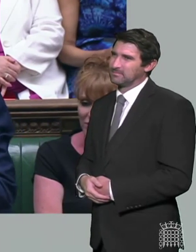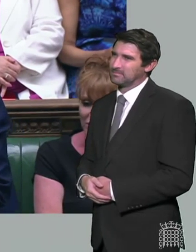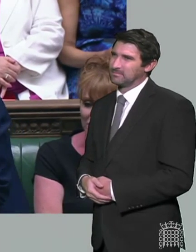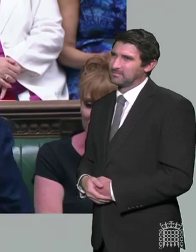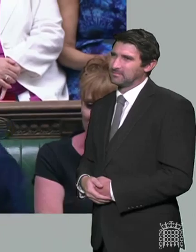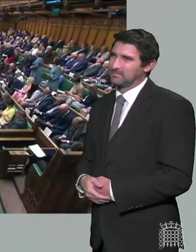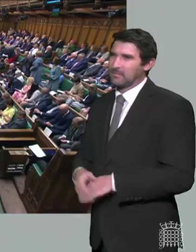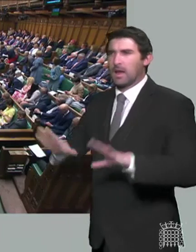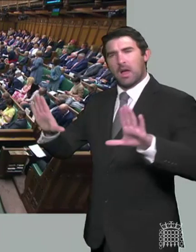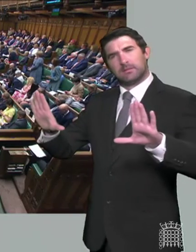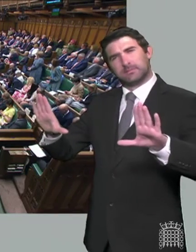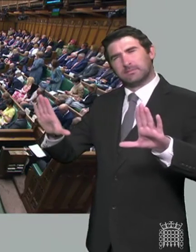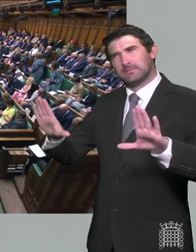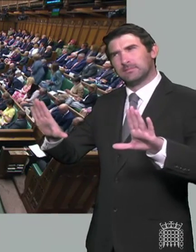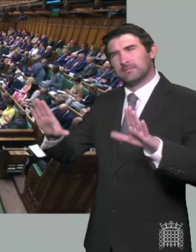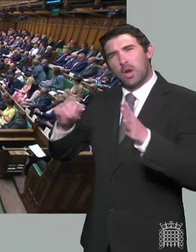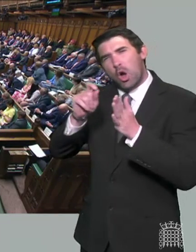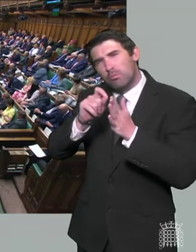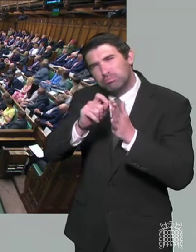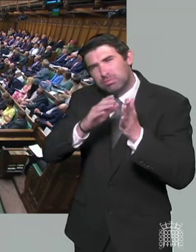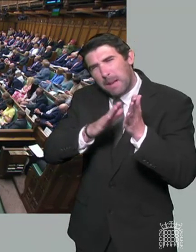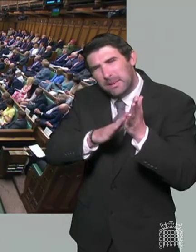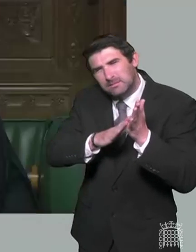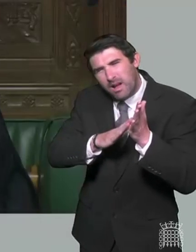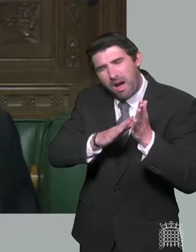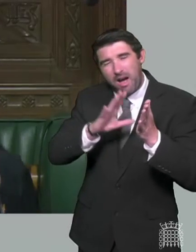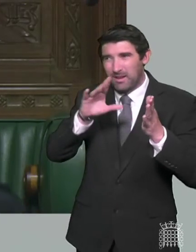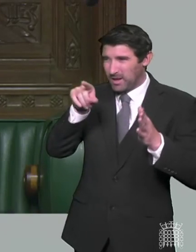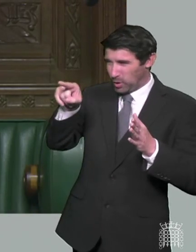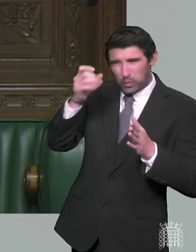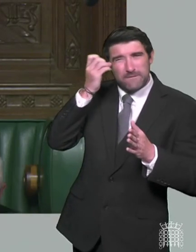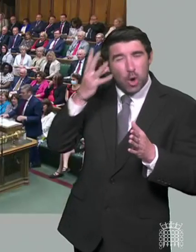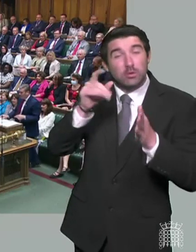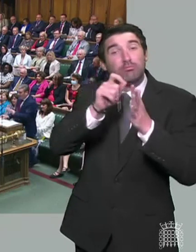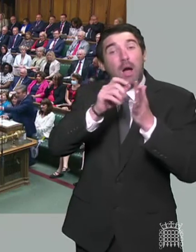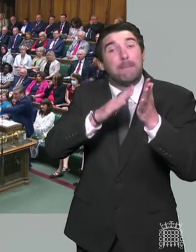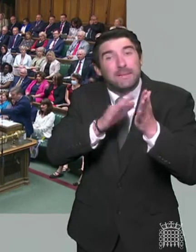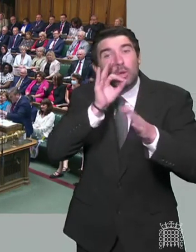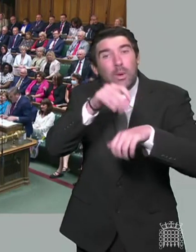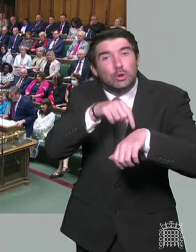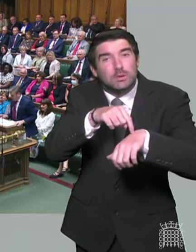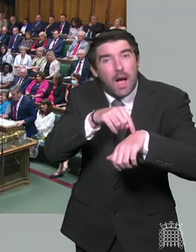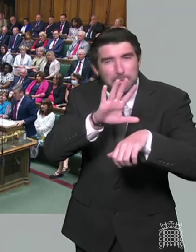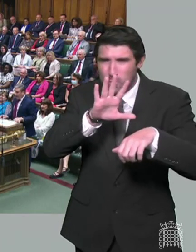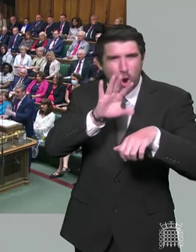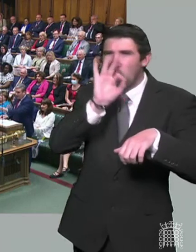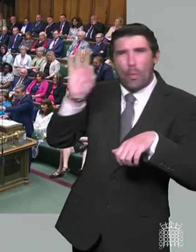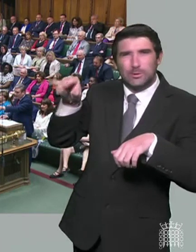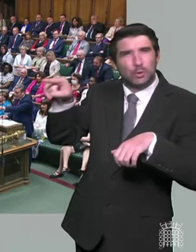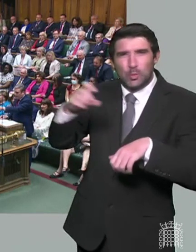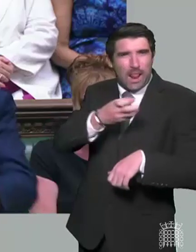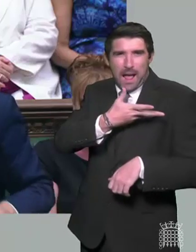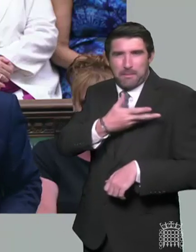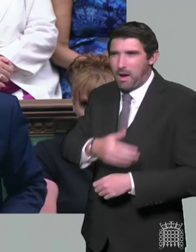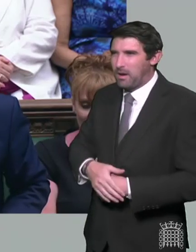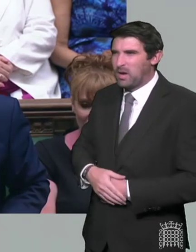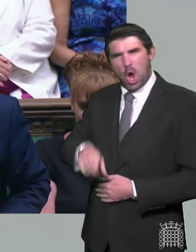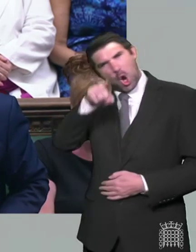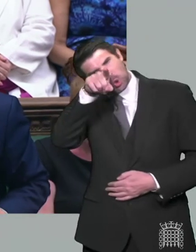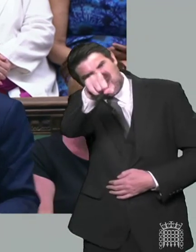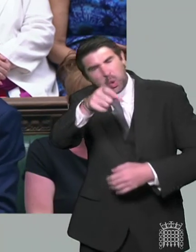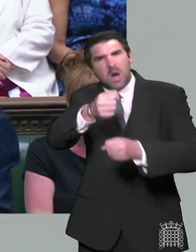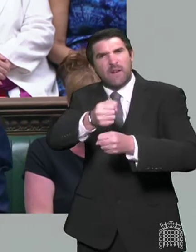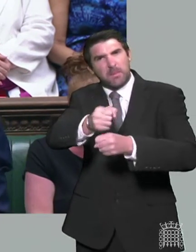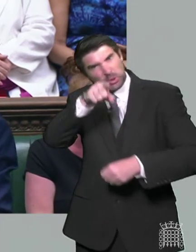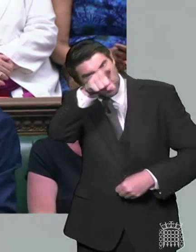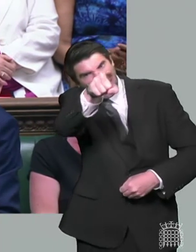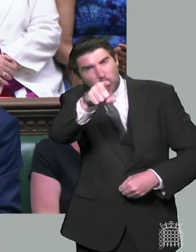Just to remind the Prime Minister—he seems to have forgotten—it is Prime Minister’s questions, not Opposition questions.